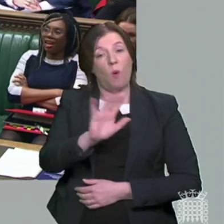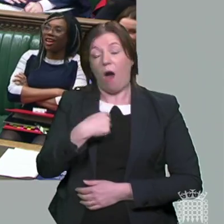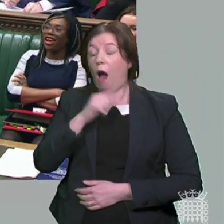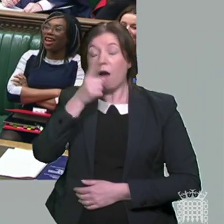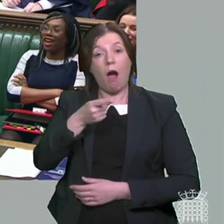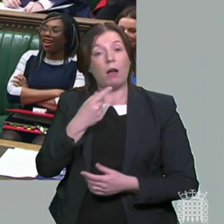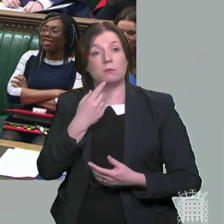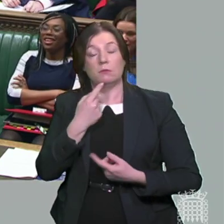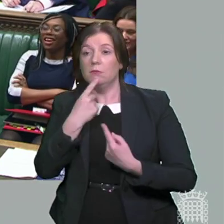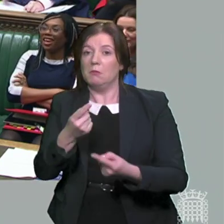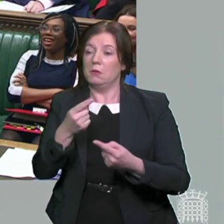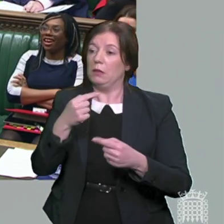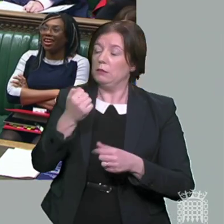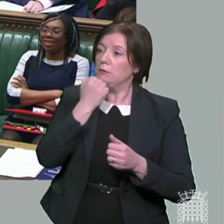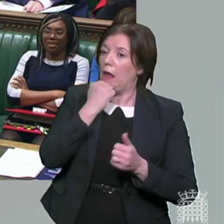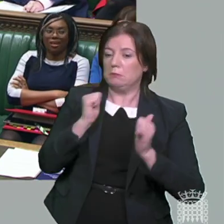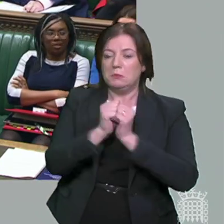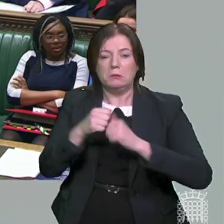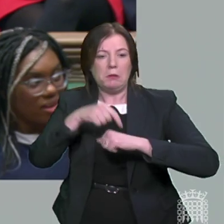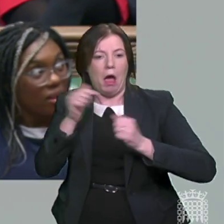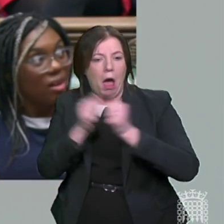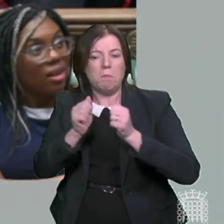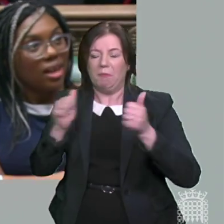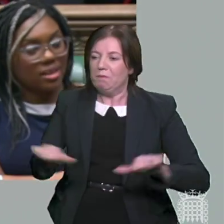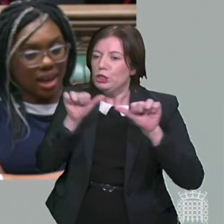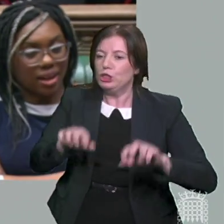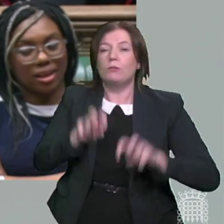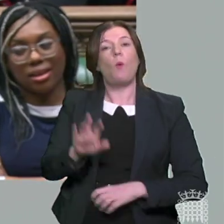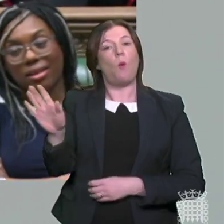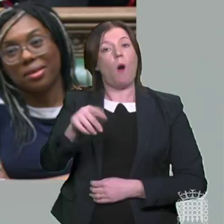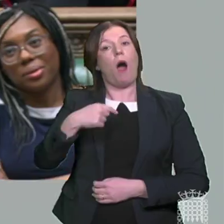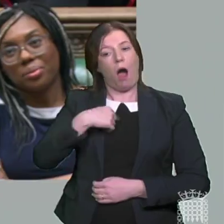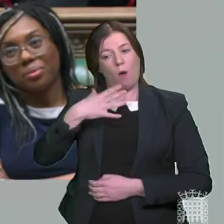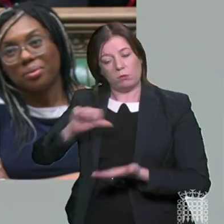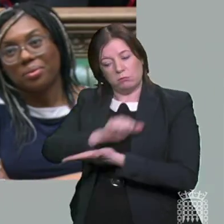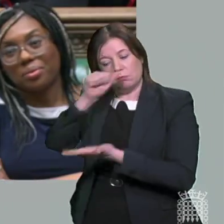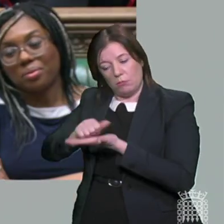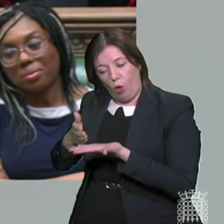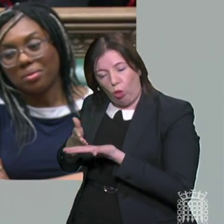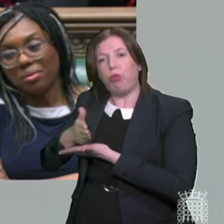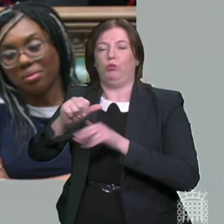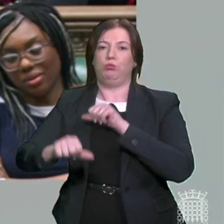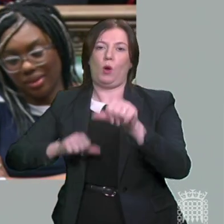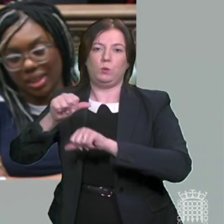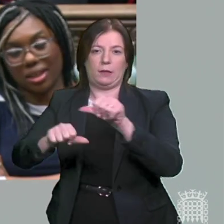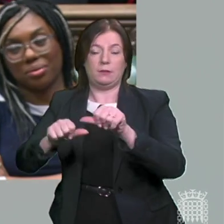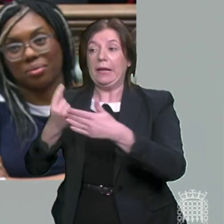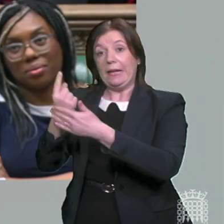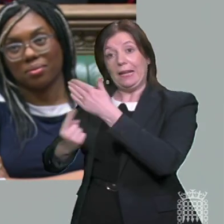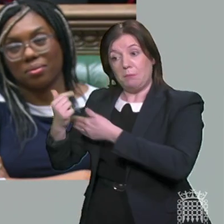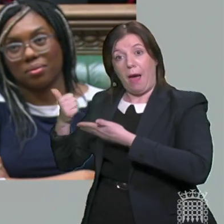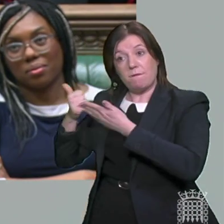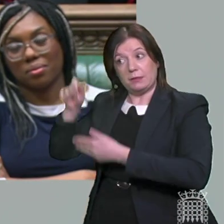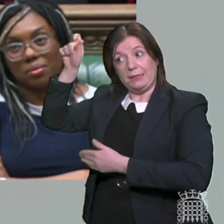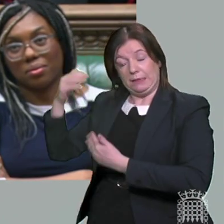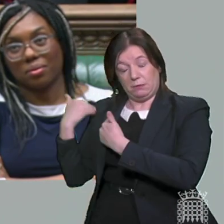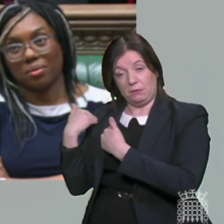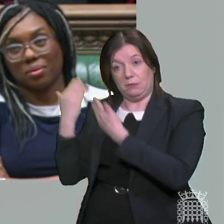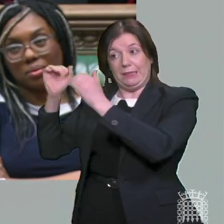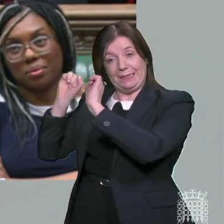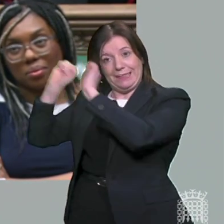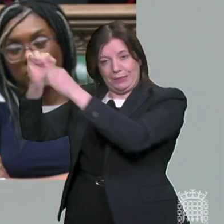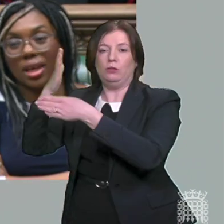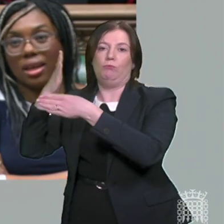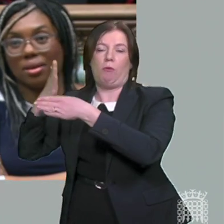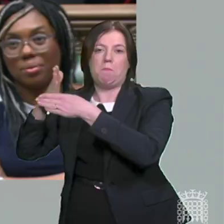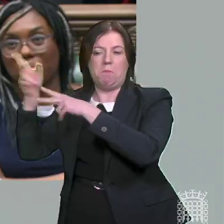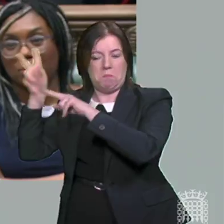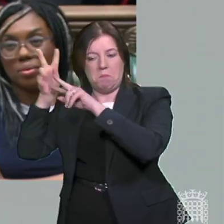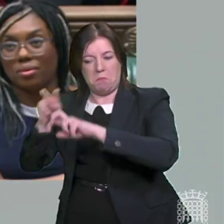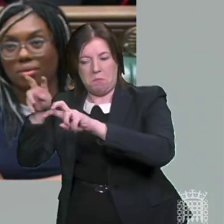That is why I appointed an independent adviser and that is why the independent adviser is doing his job.